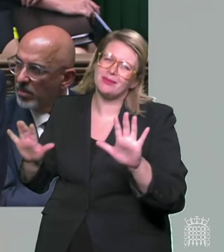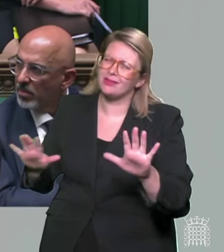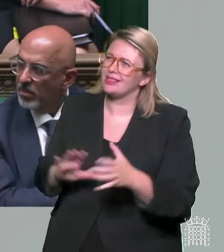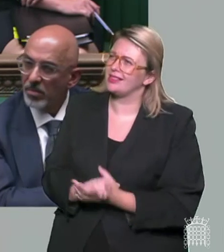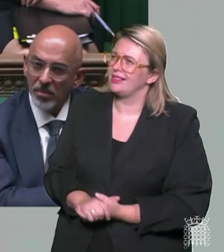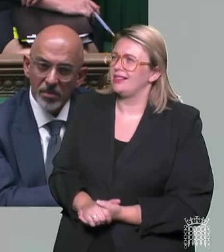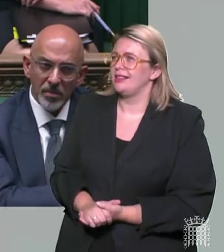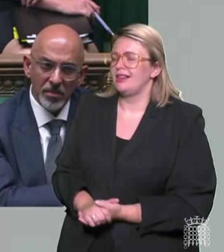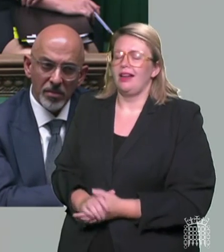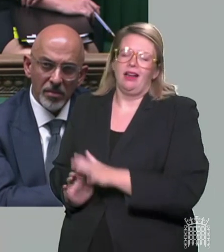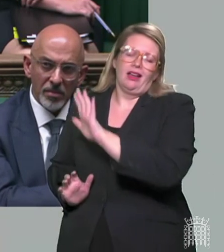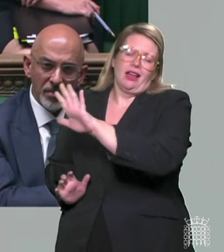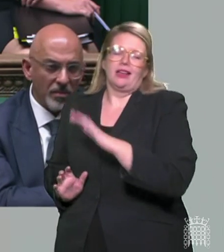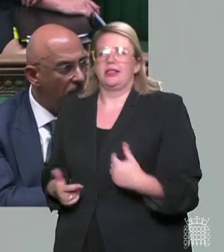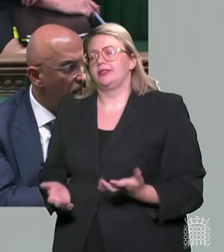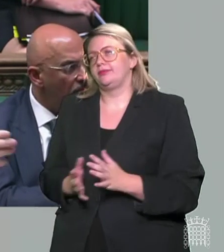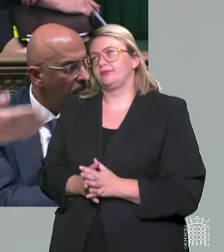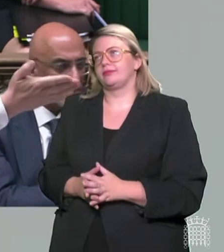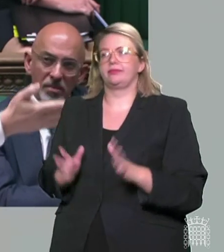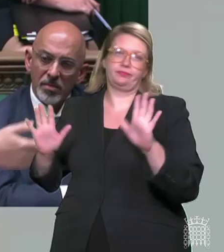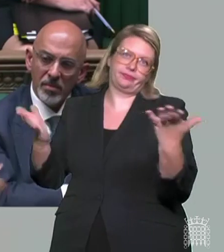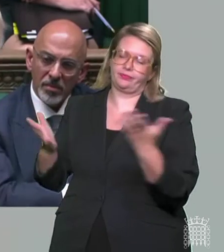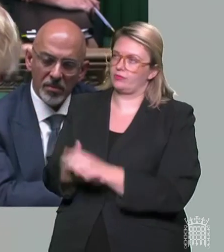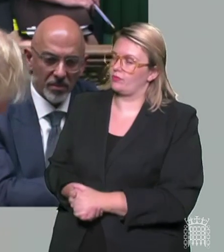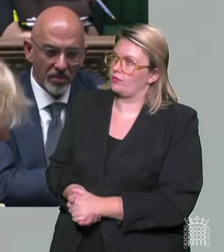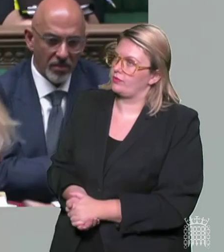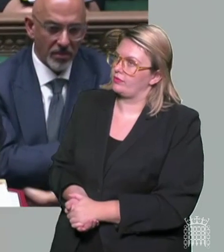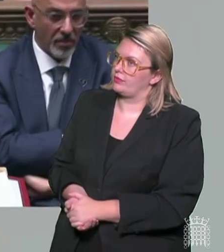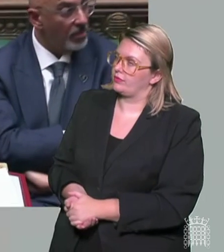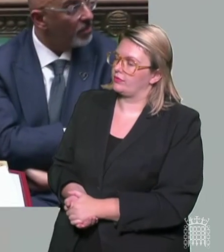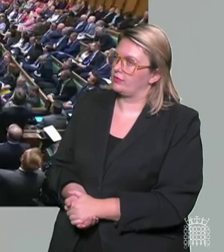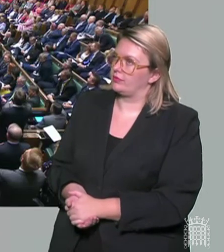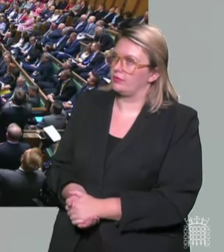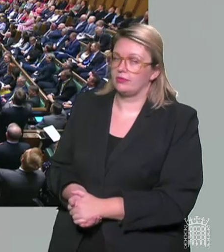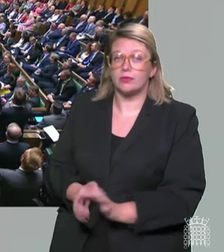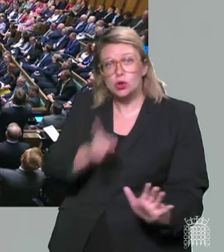Order.